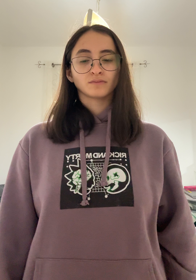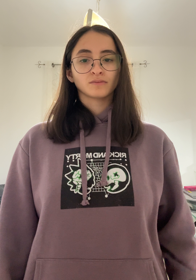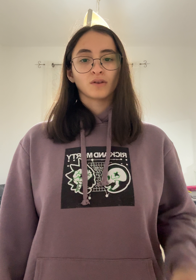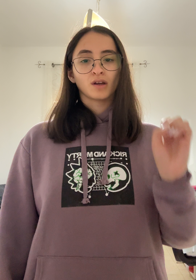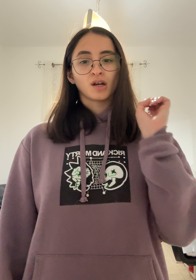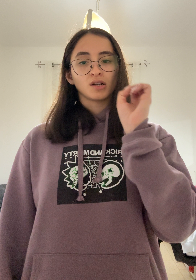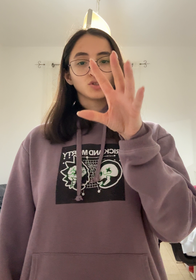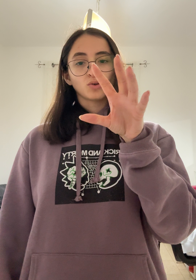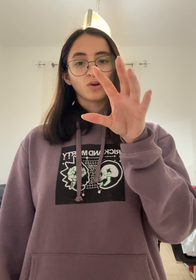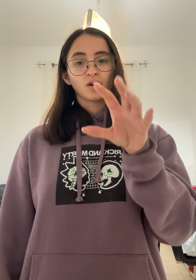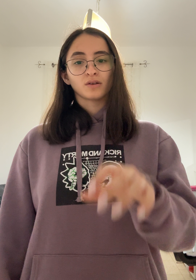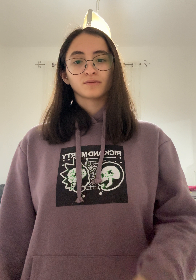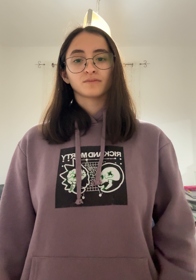לשלוח